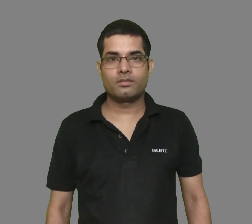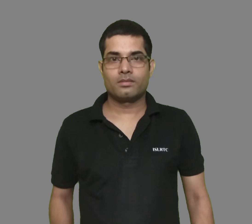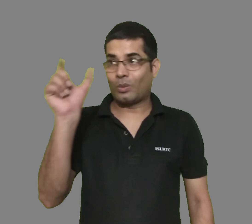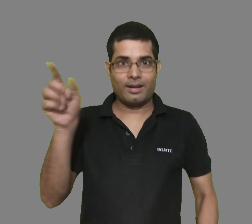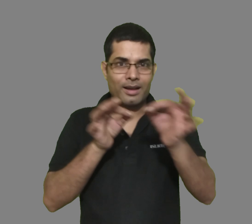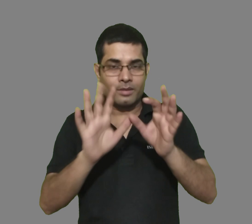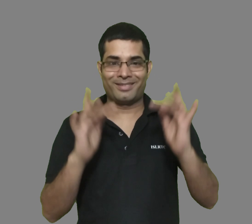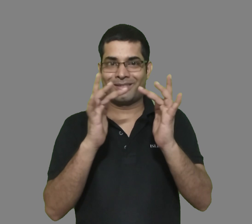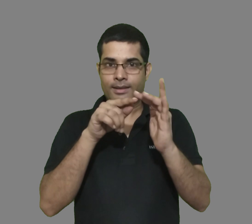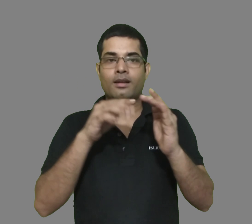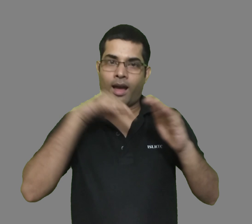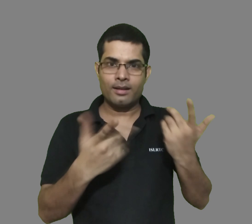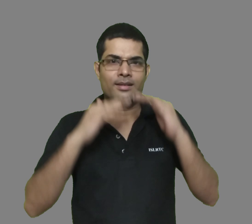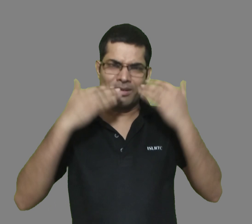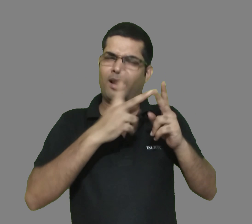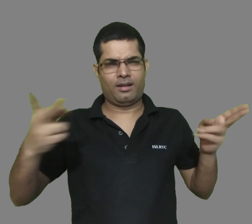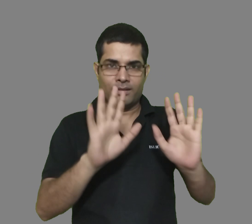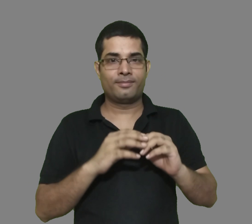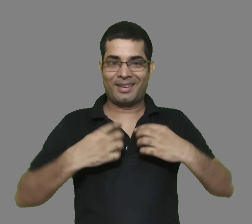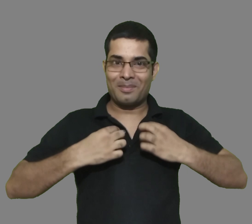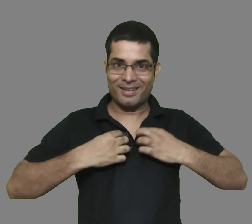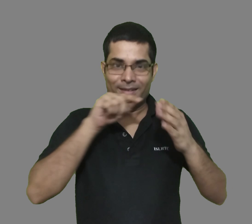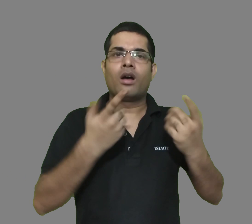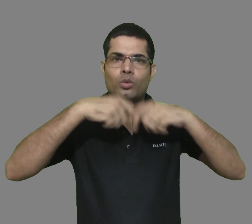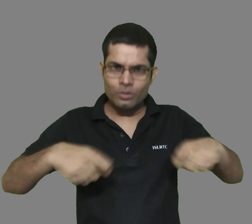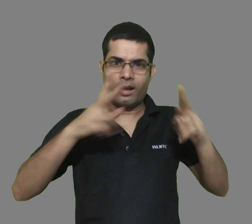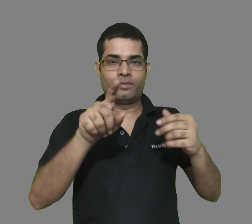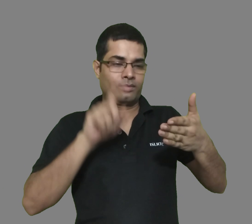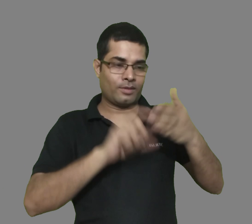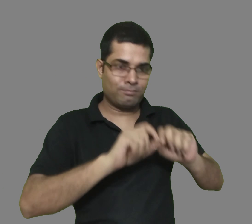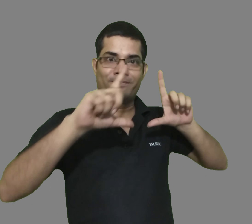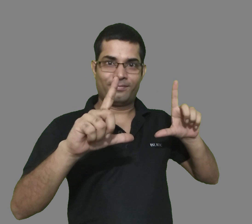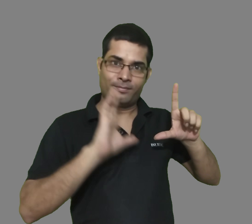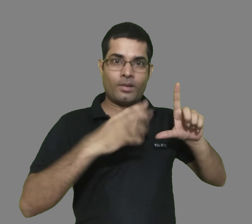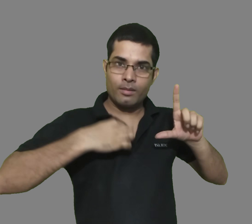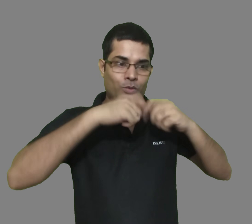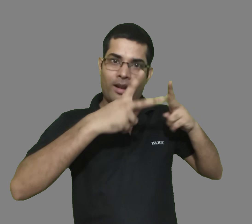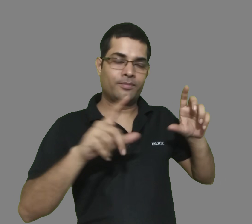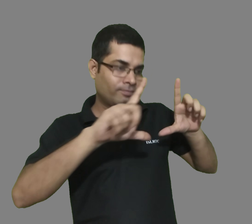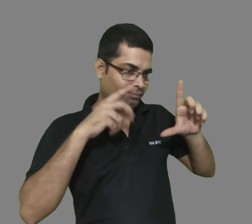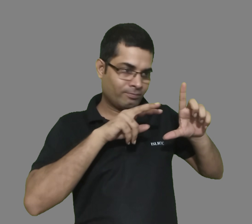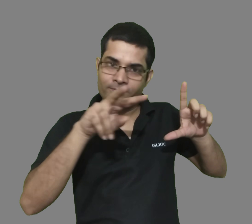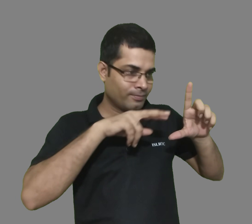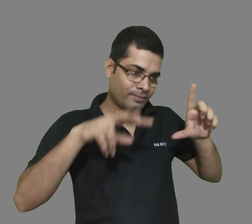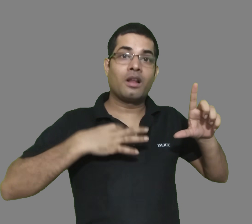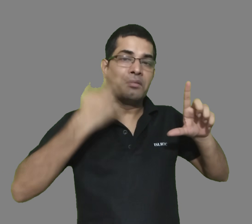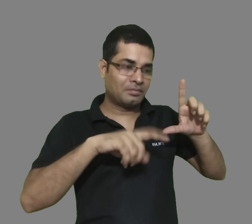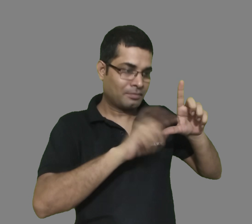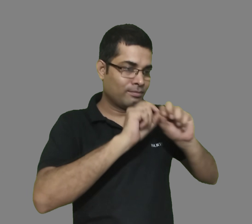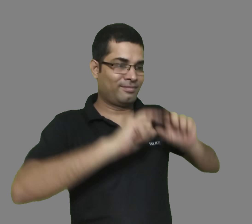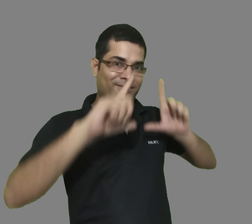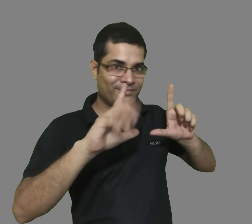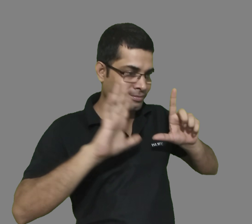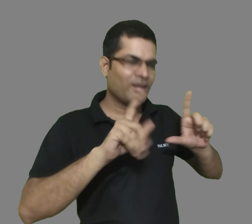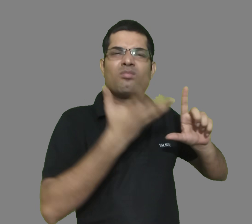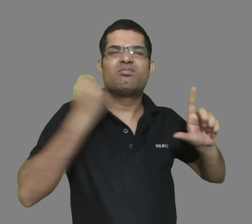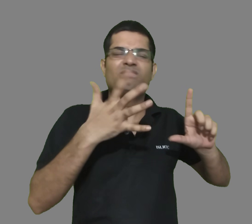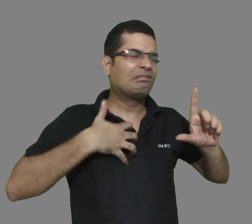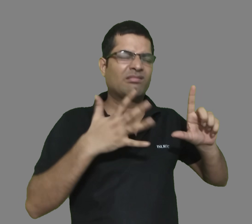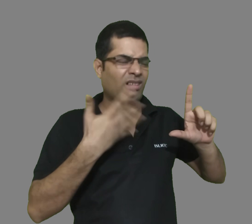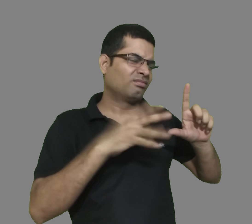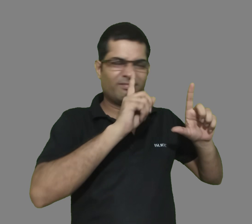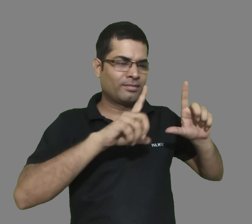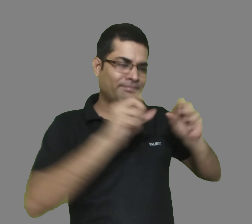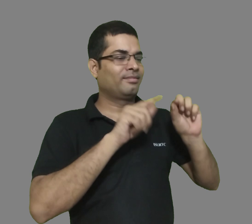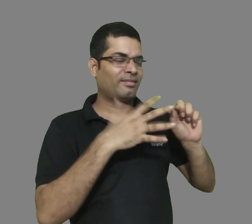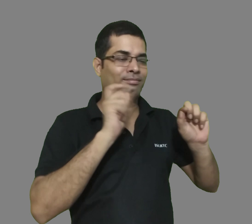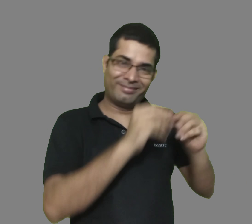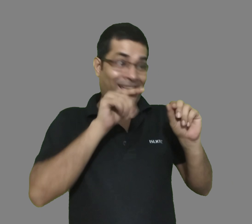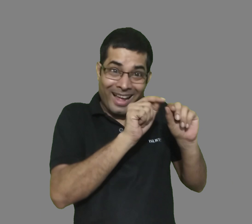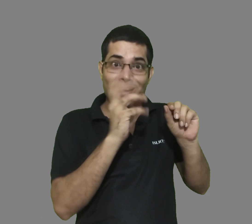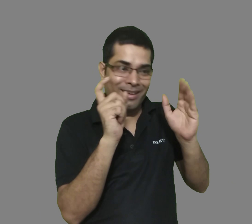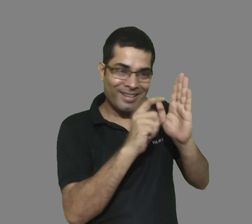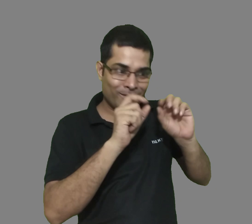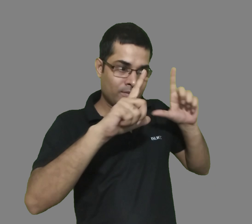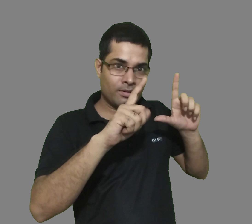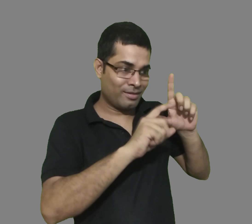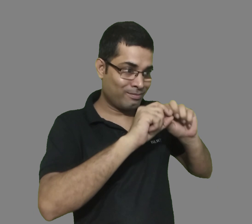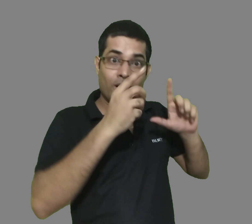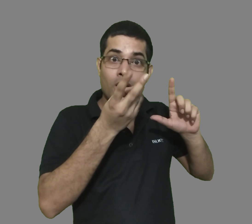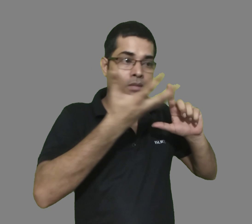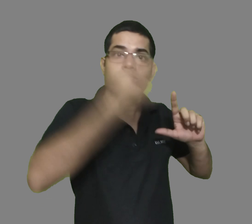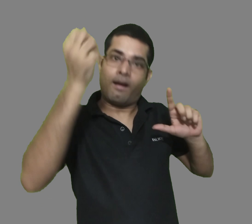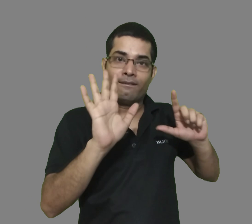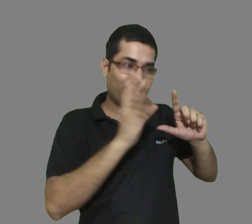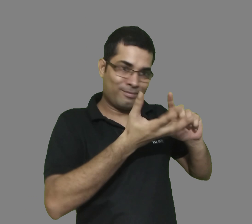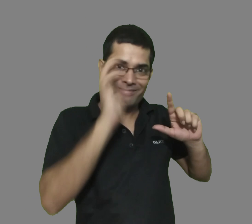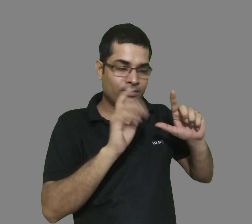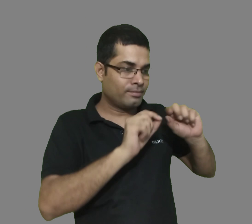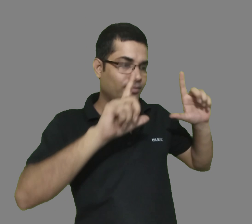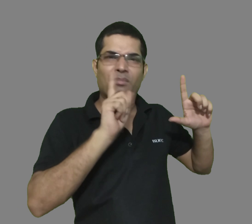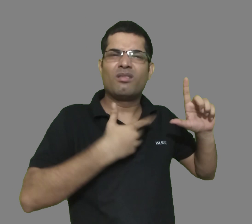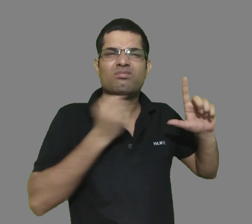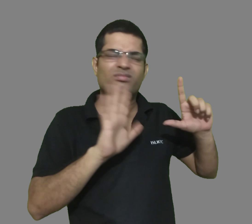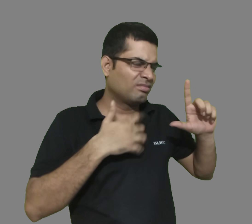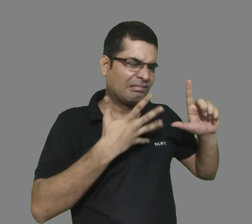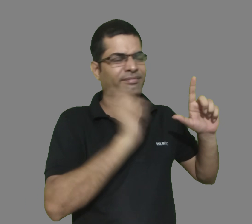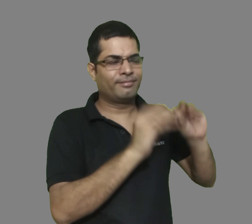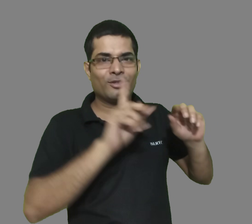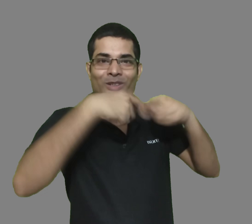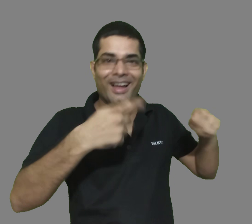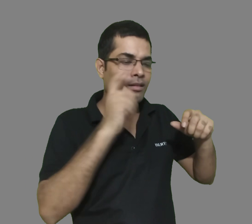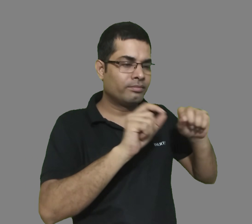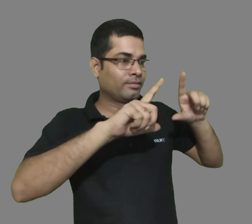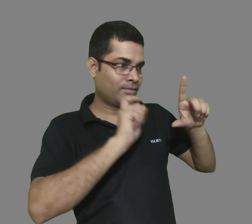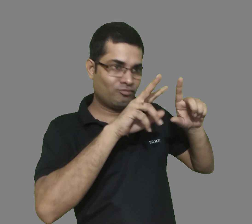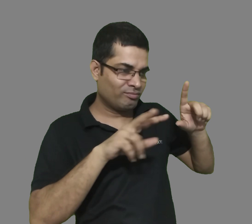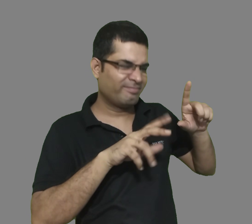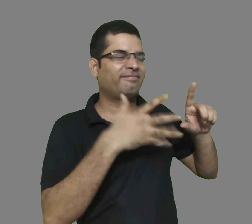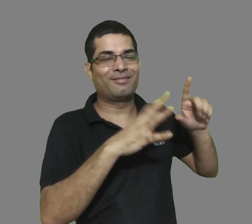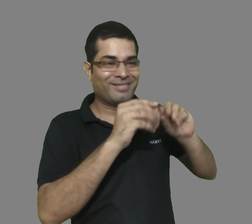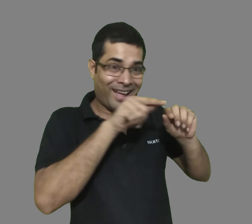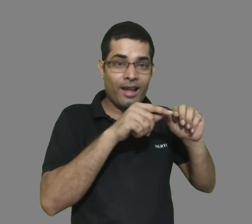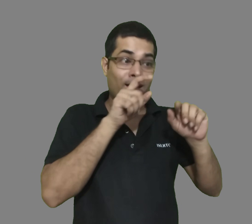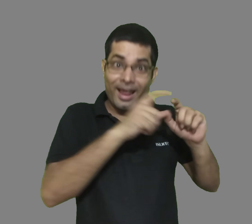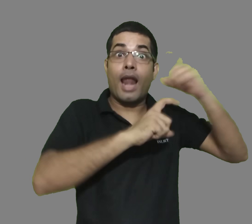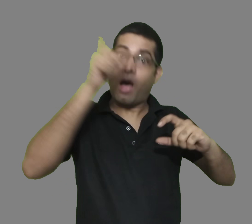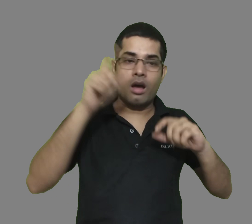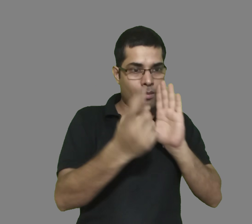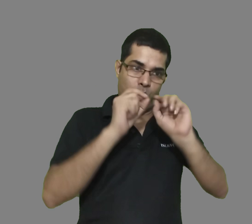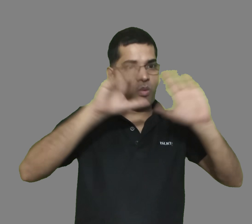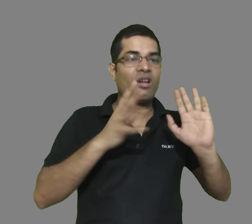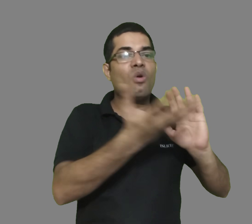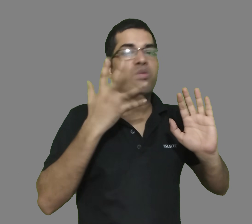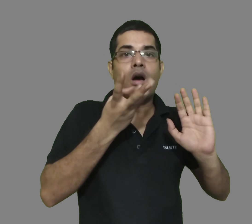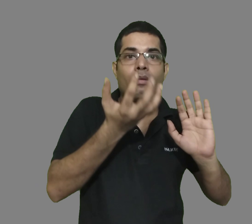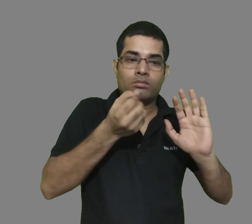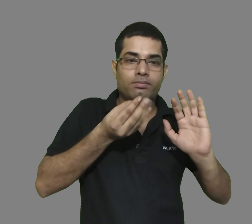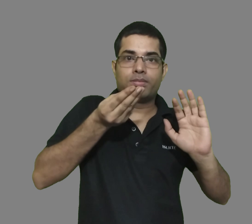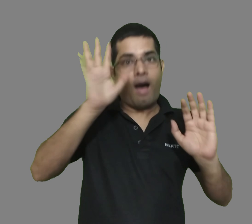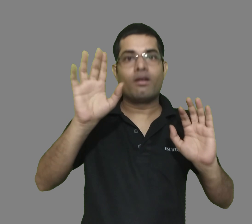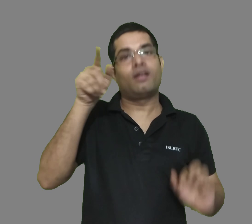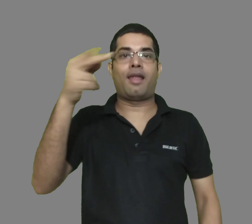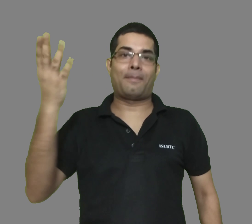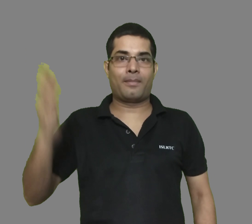Bounce Rate